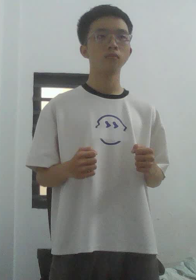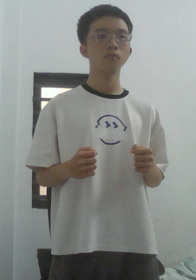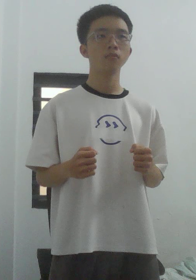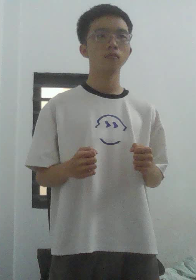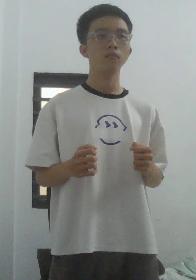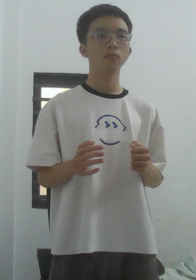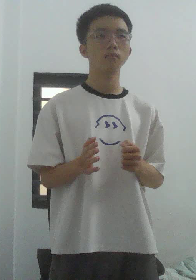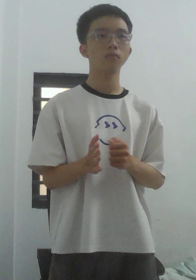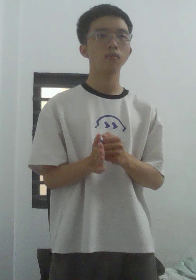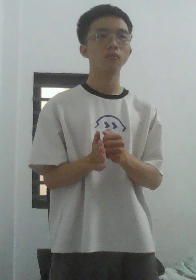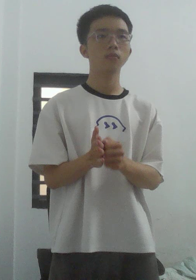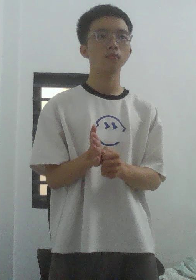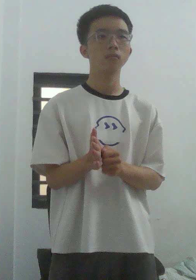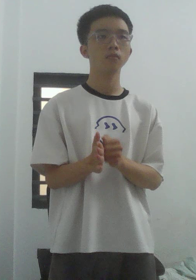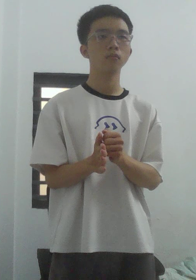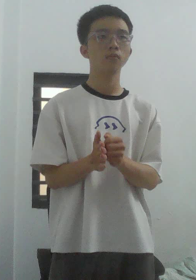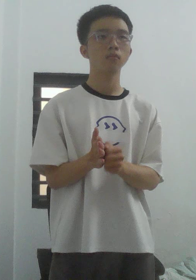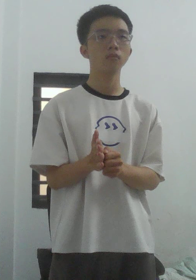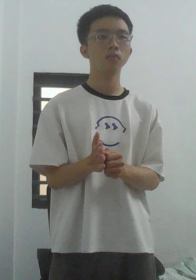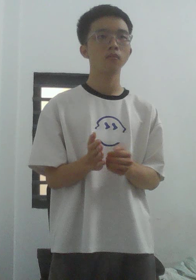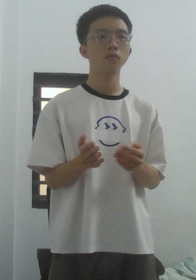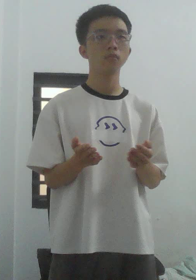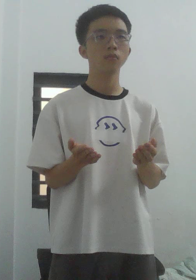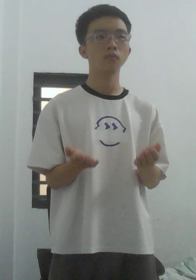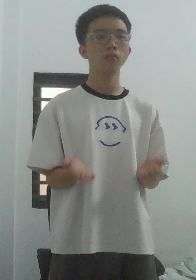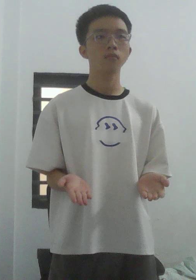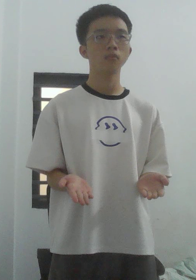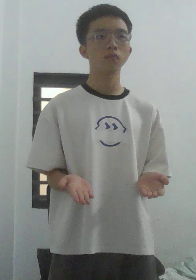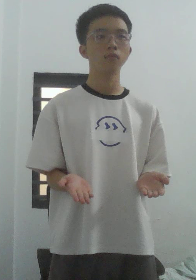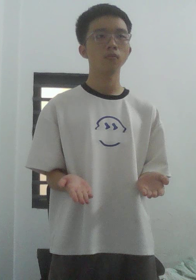thang nay